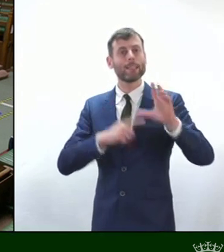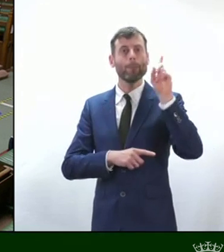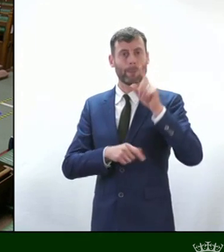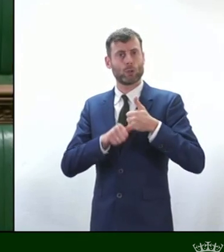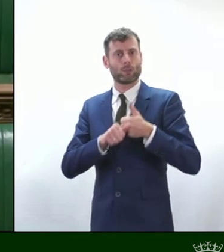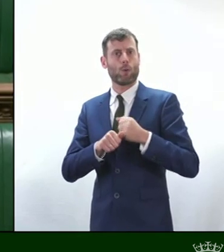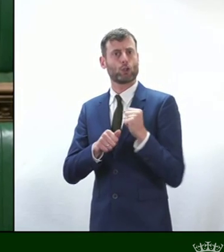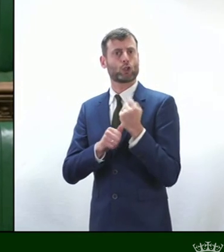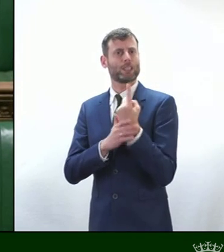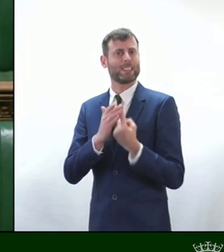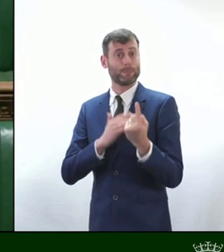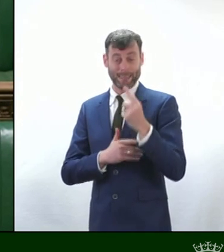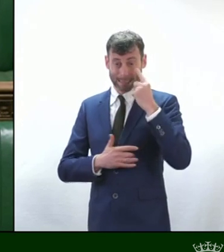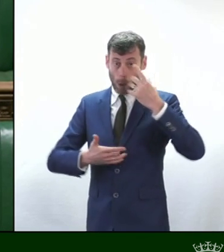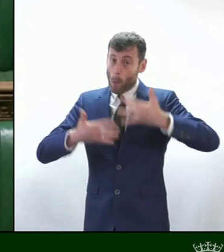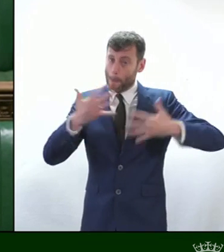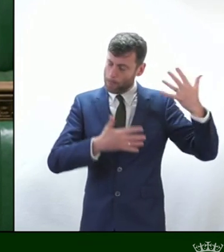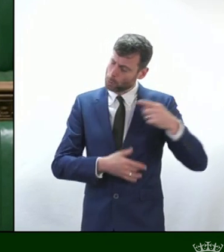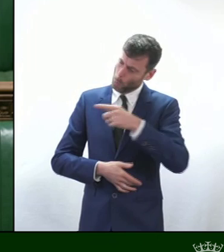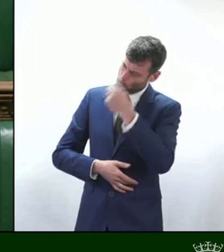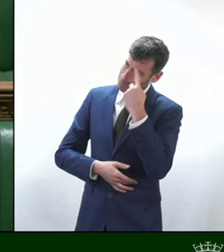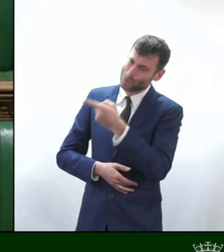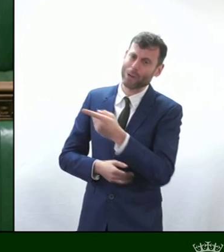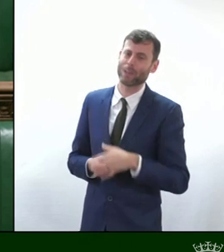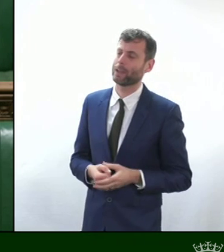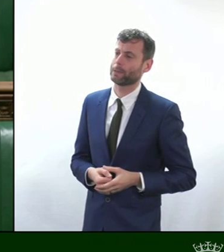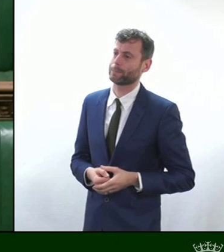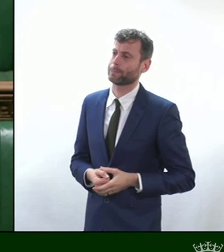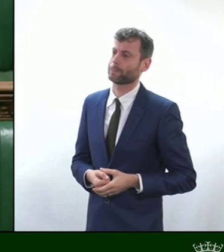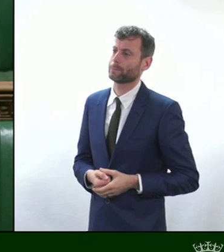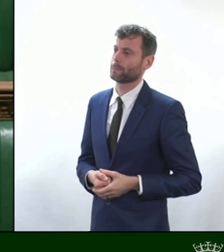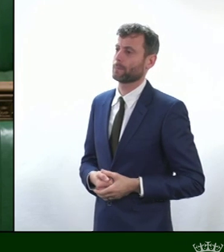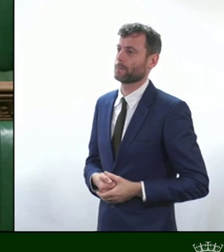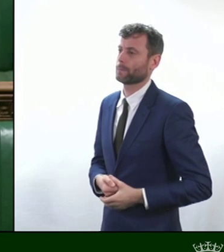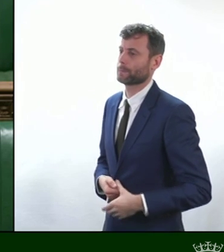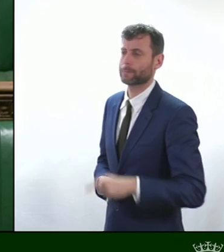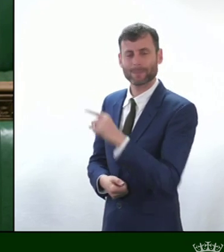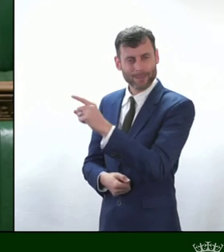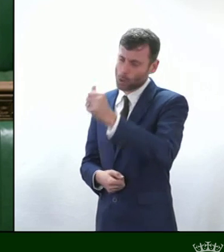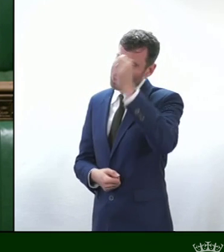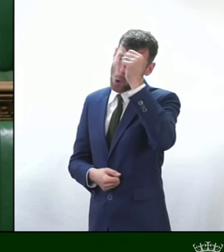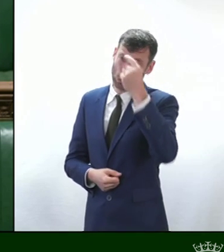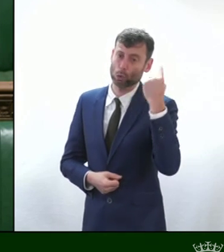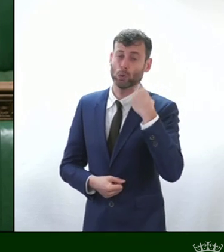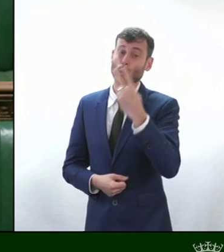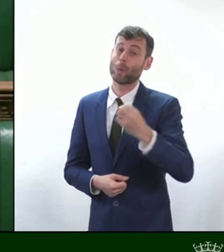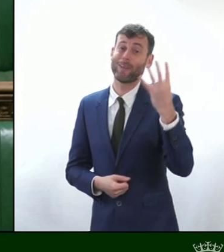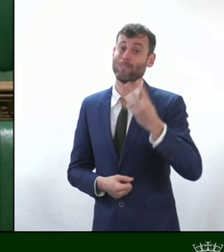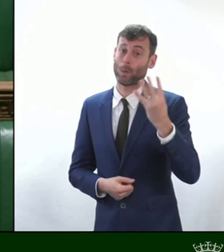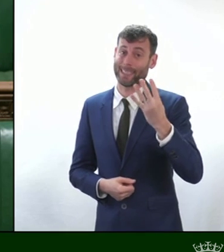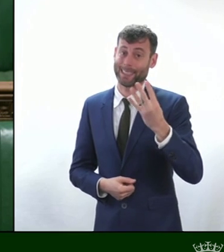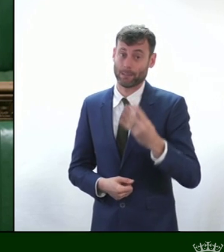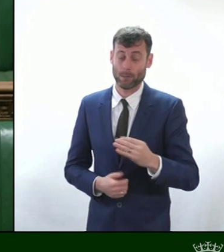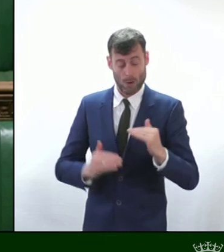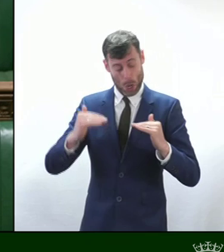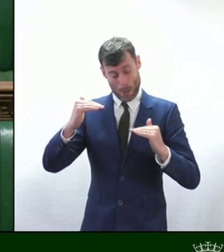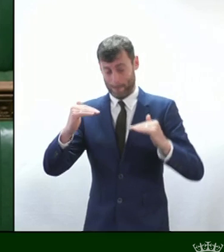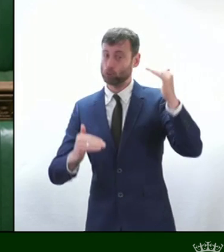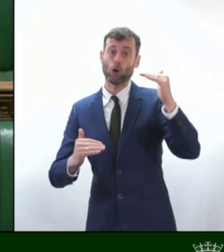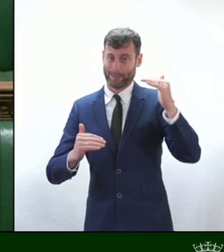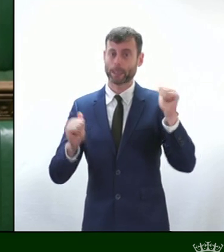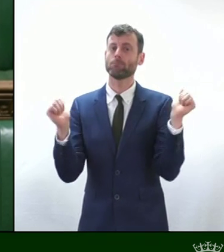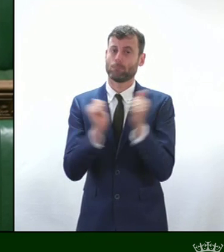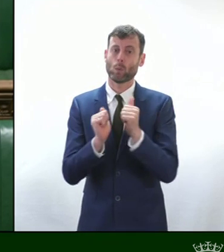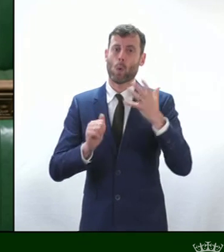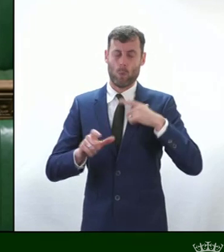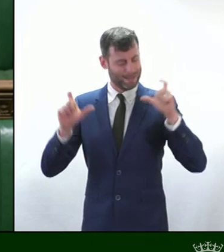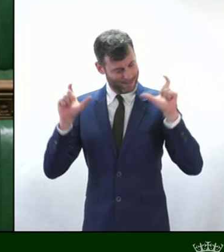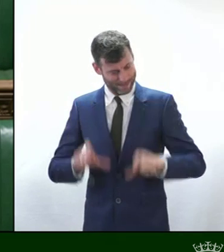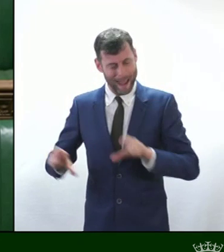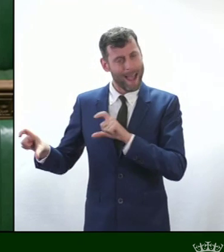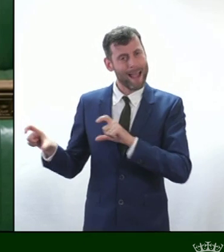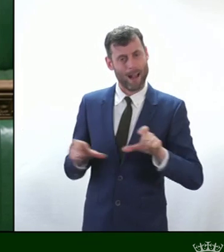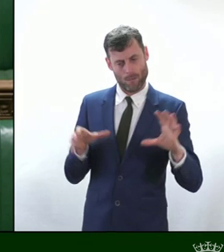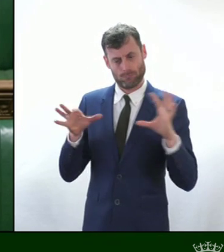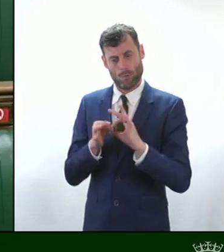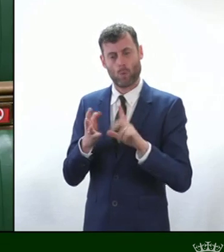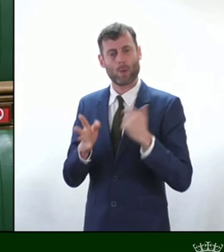The people of Scotland, as the hon. Gentleman knows very well, voted in 2014, by a substantial majority, to remain in the UK.